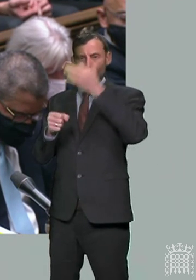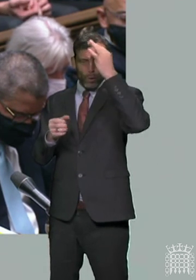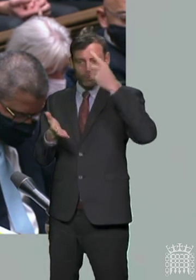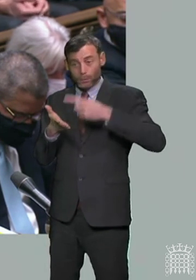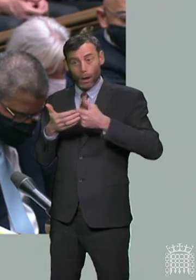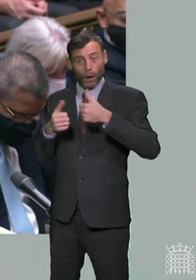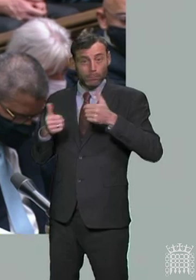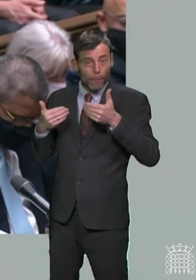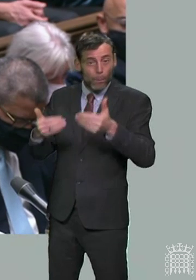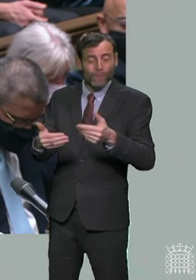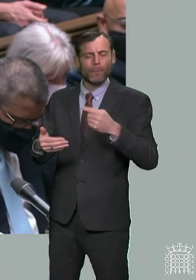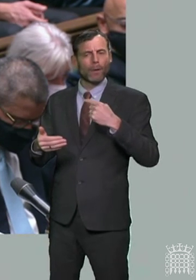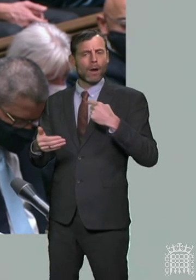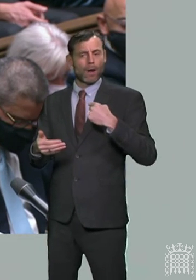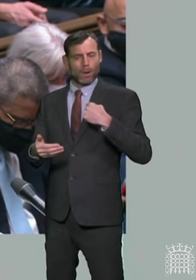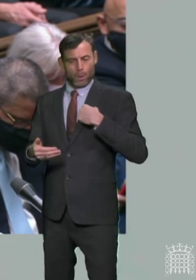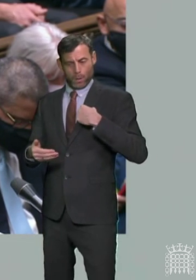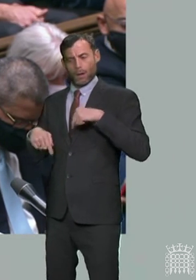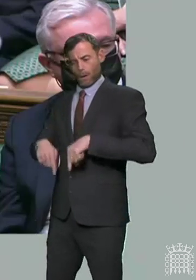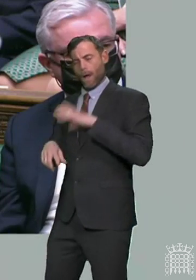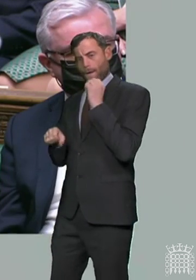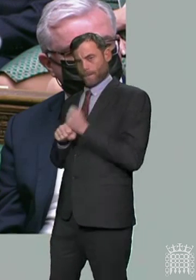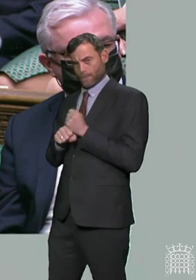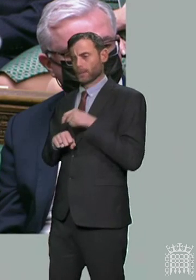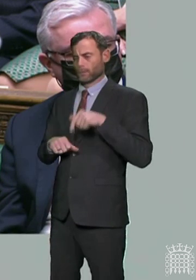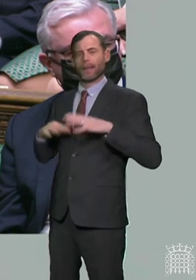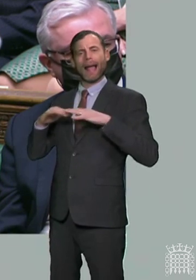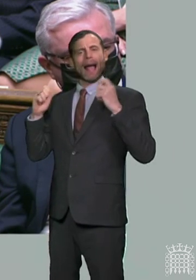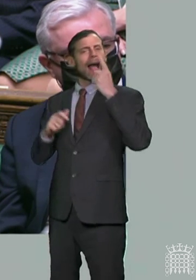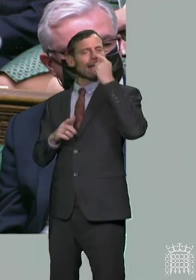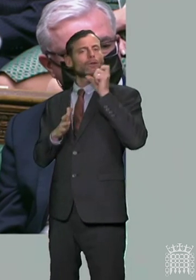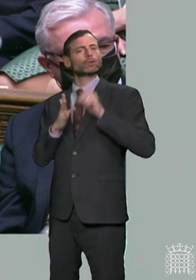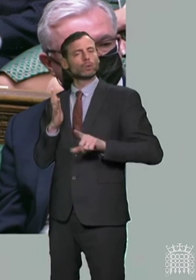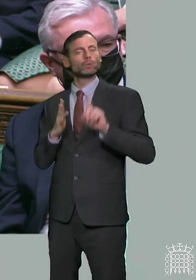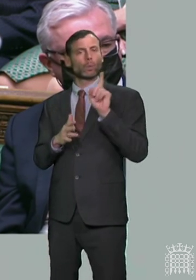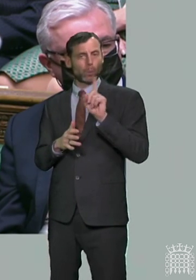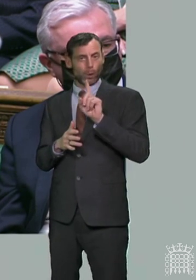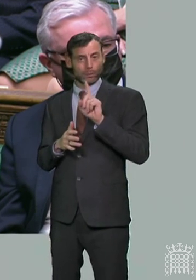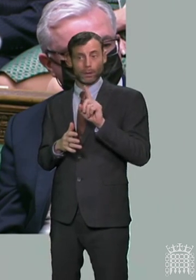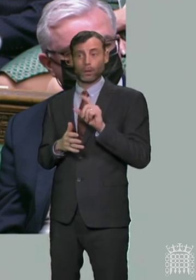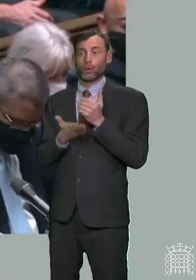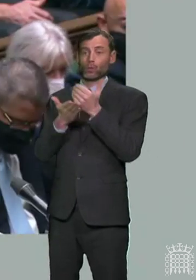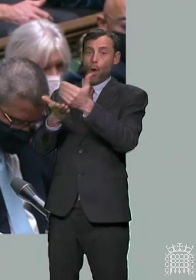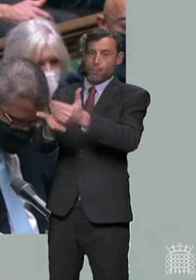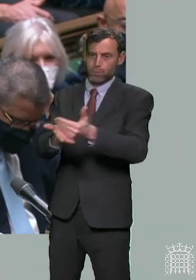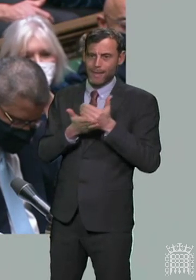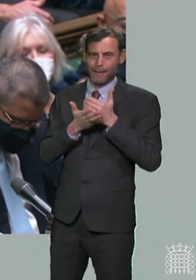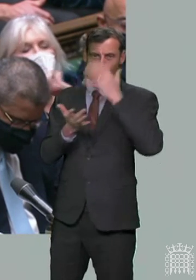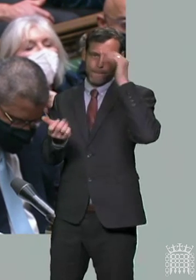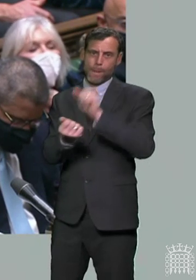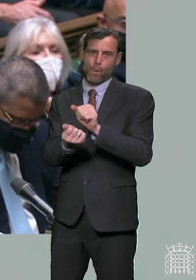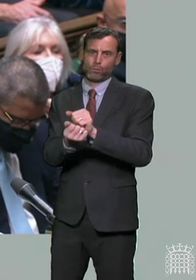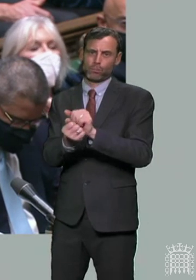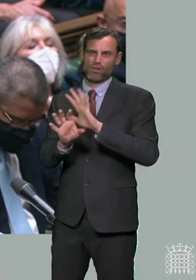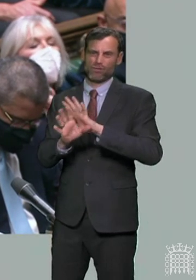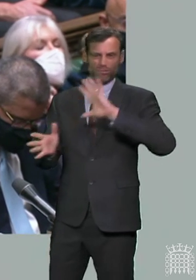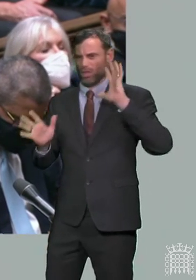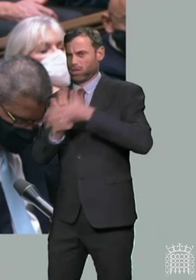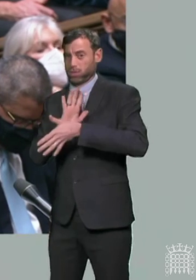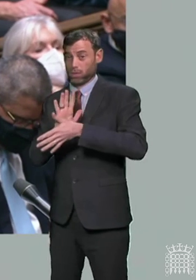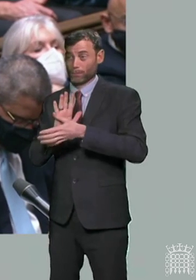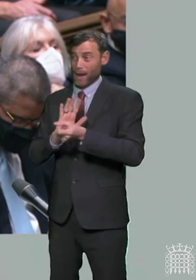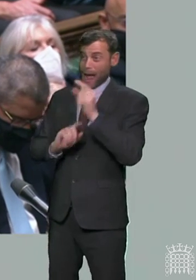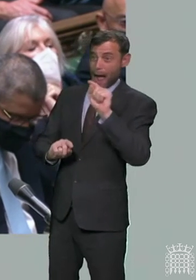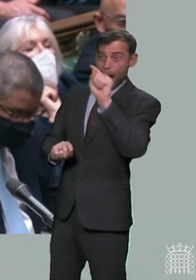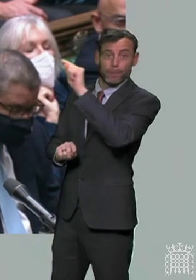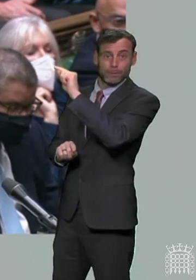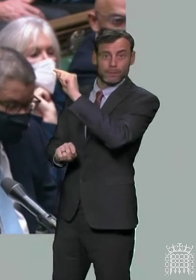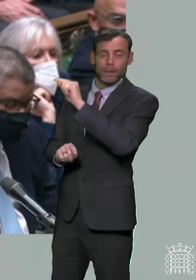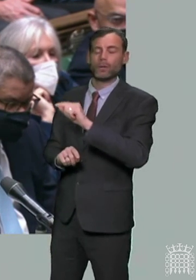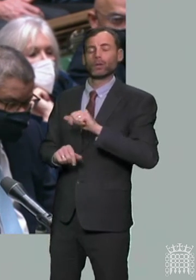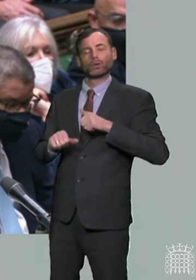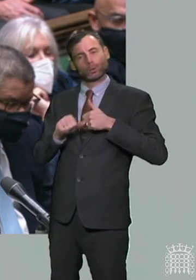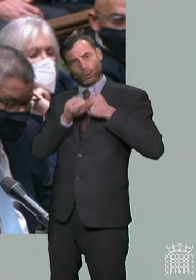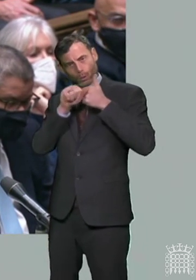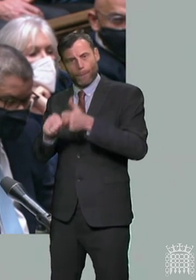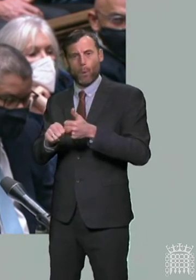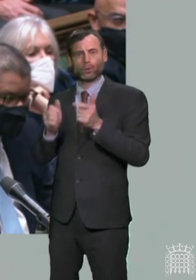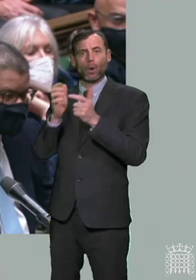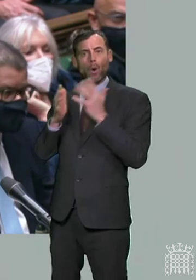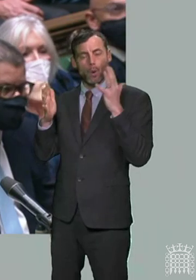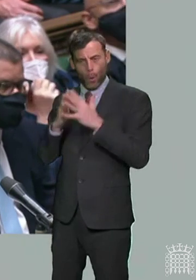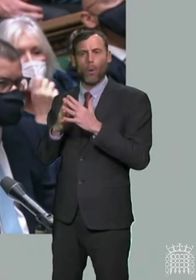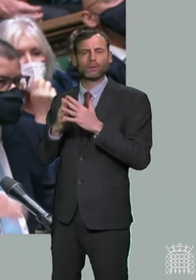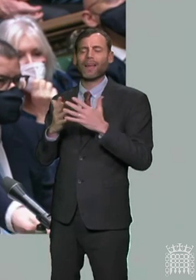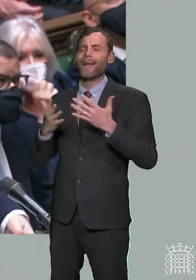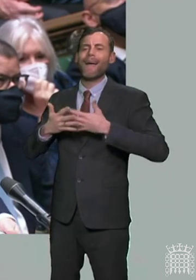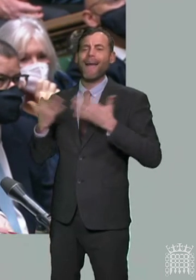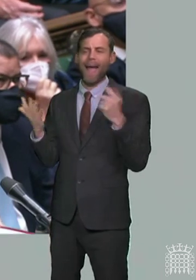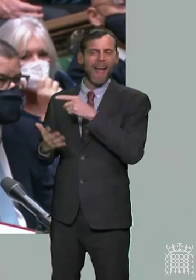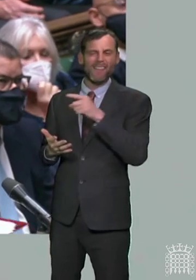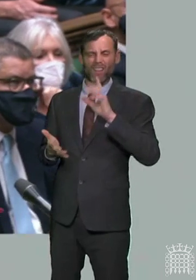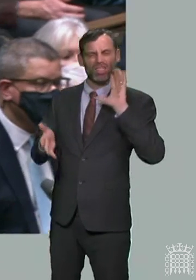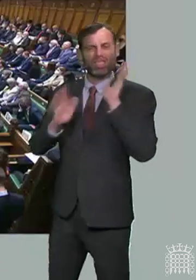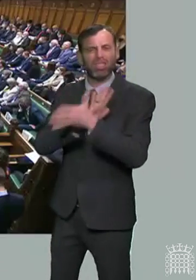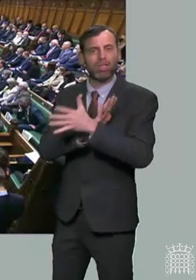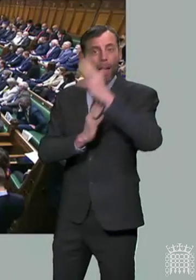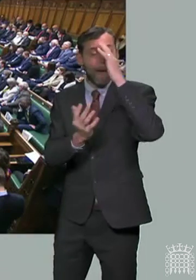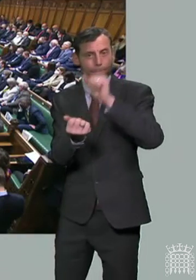What the House and the Government can certainly do is ensure that memorials are not desecrated, as they have been across the country, and that we support legislation that penalises those who indulge in such desecration.